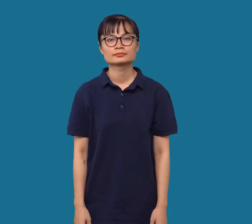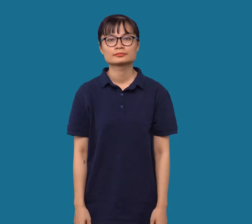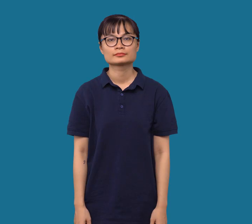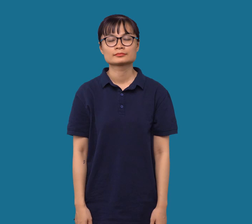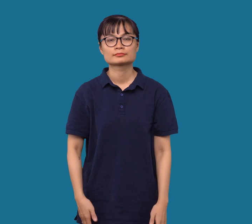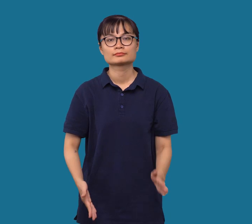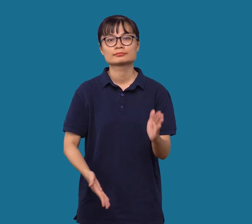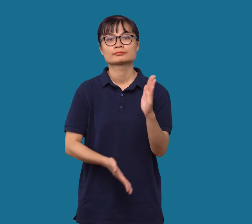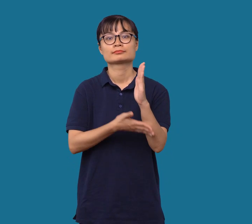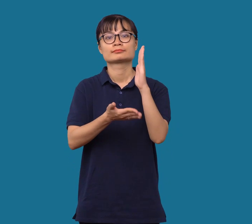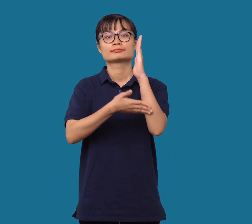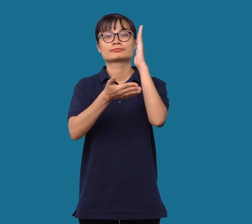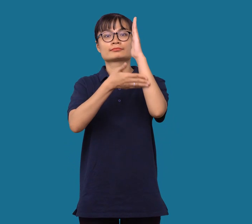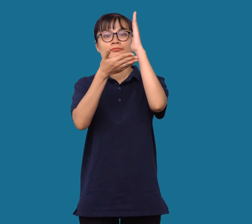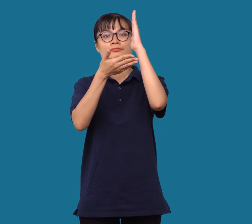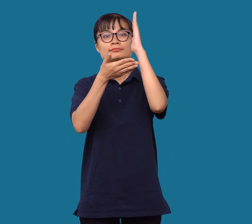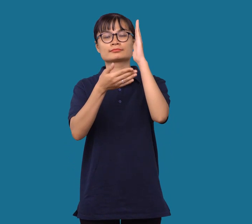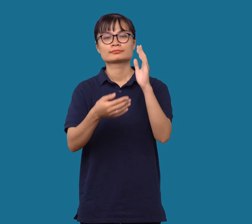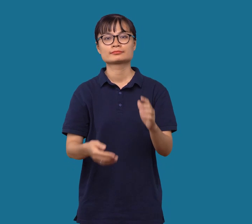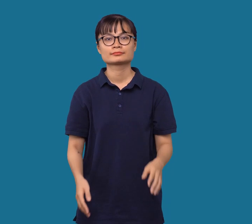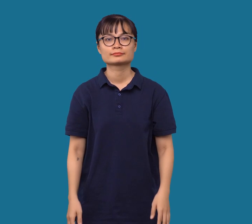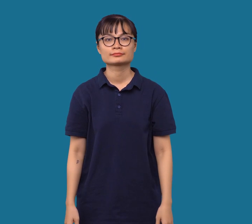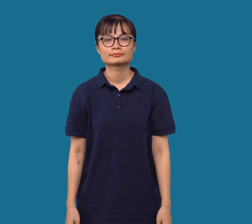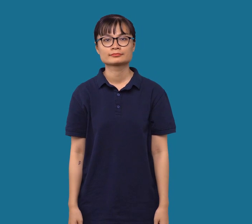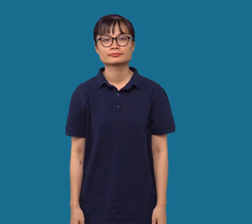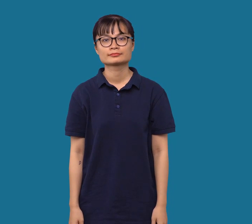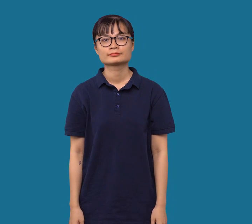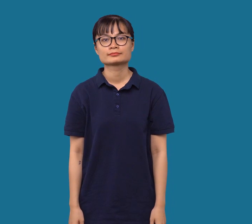xây nhà